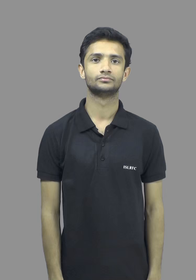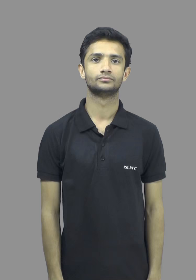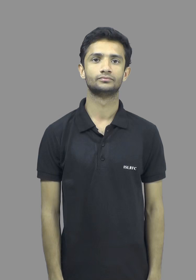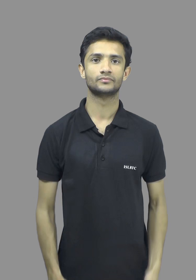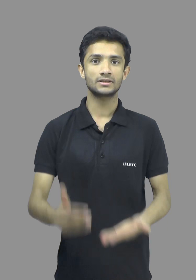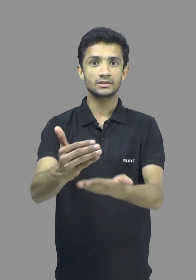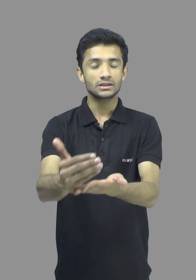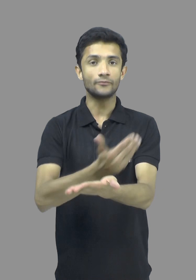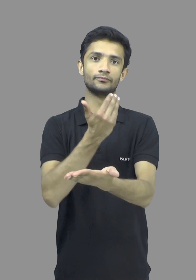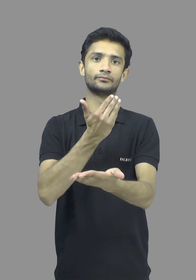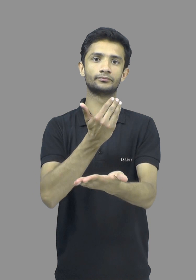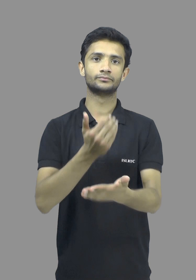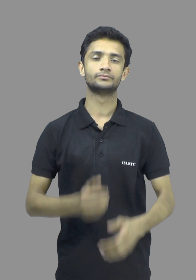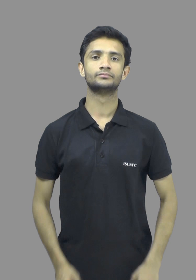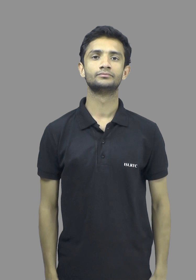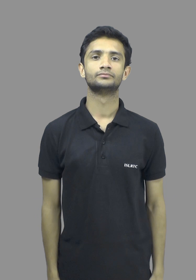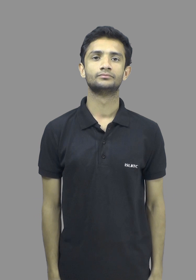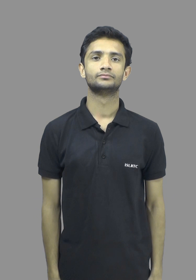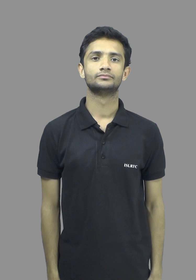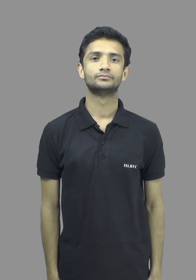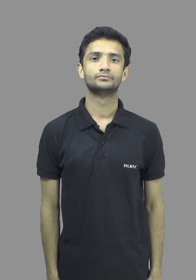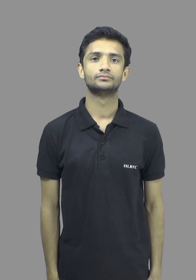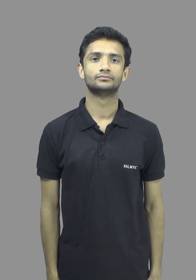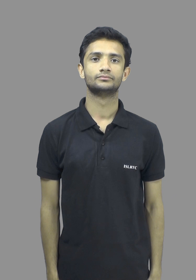Conserve Preserve Save